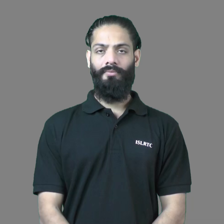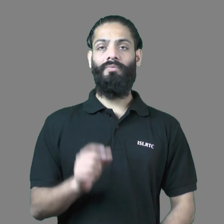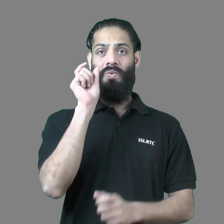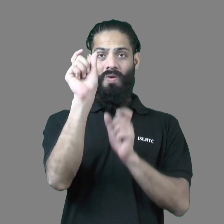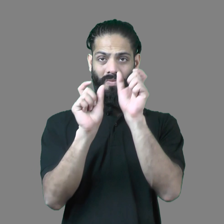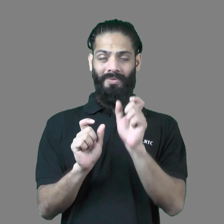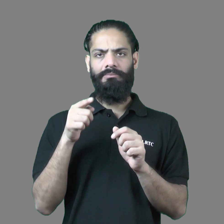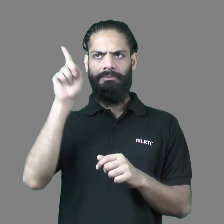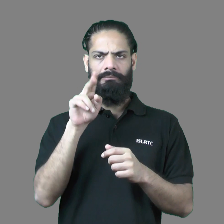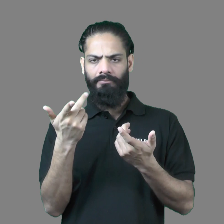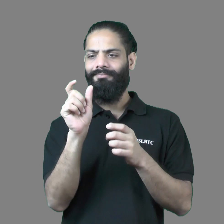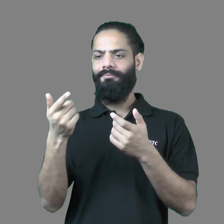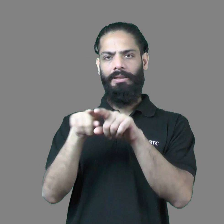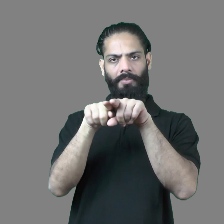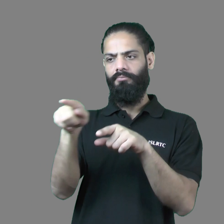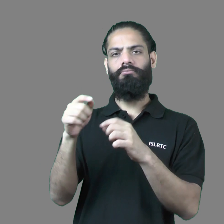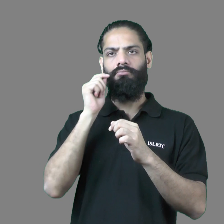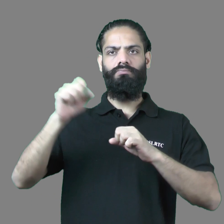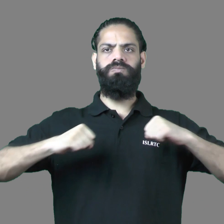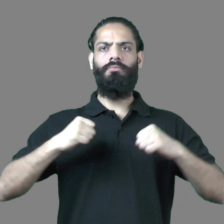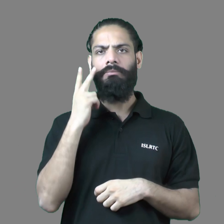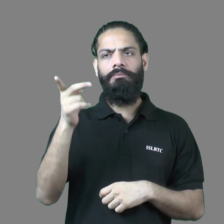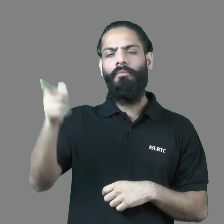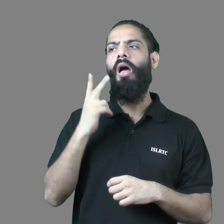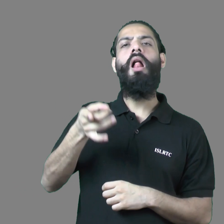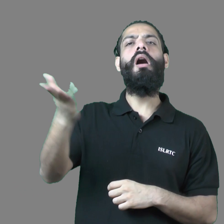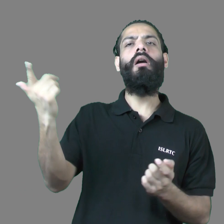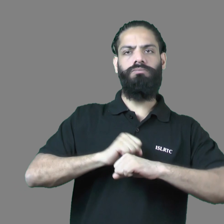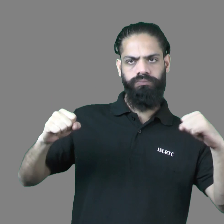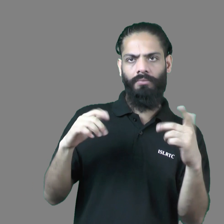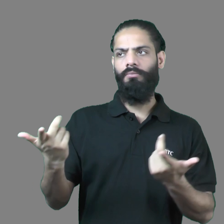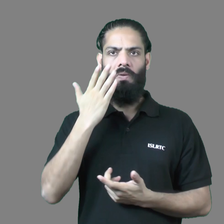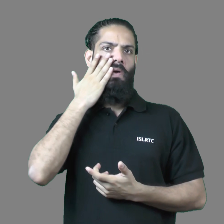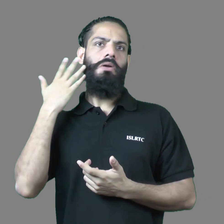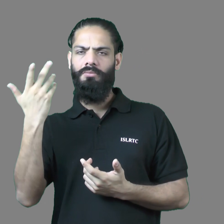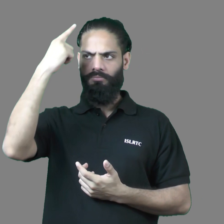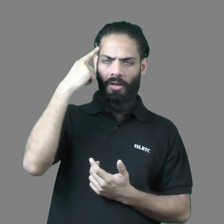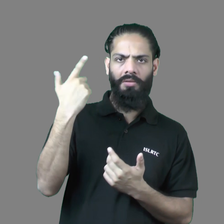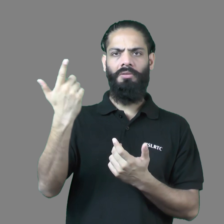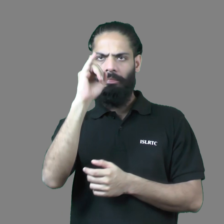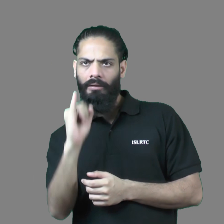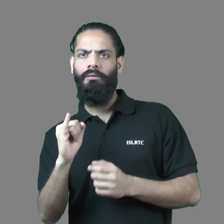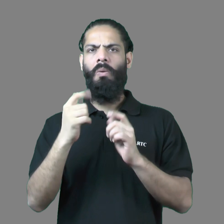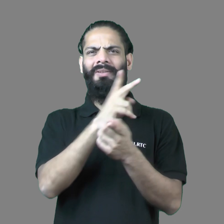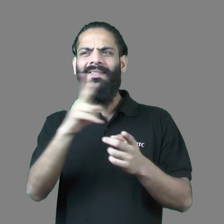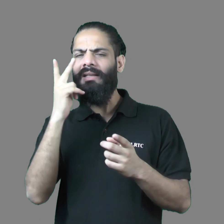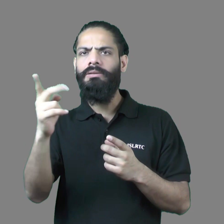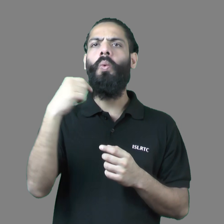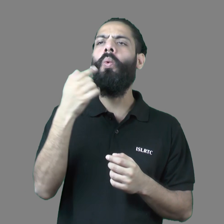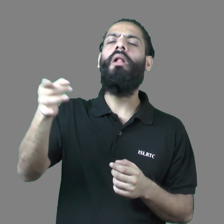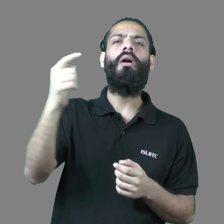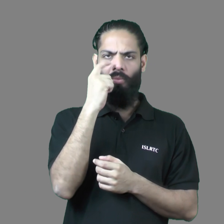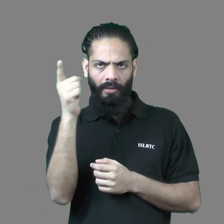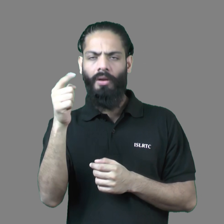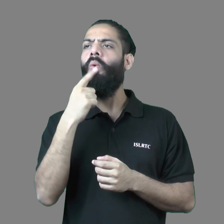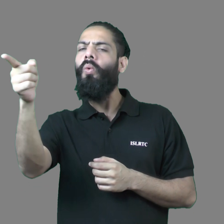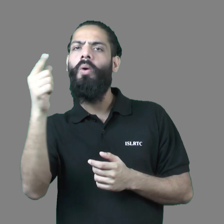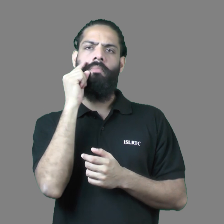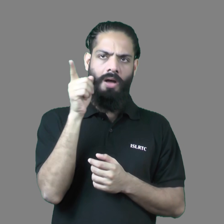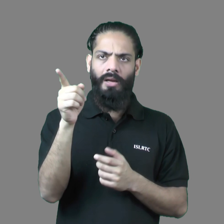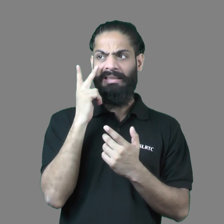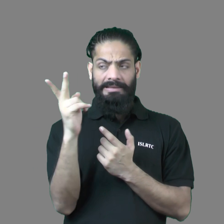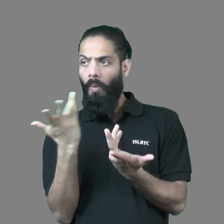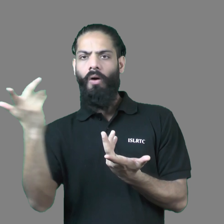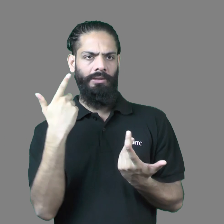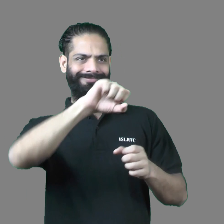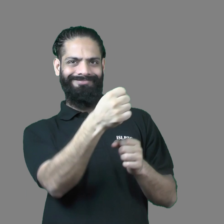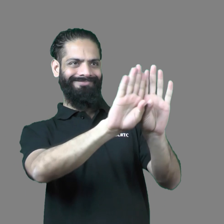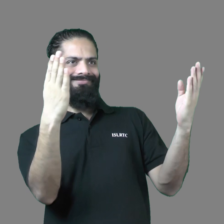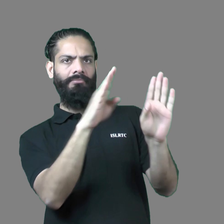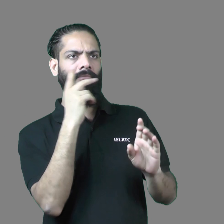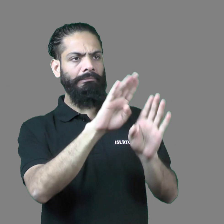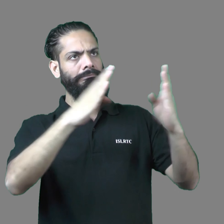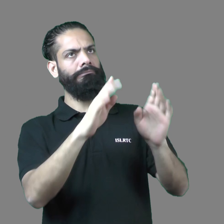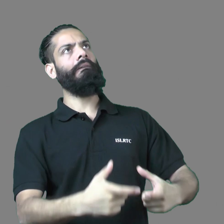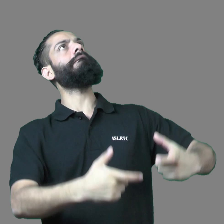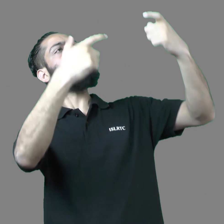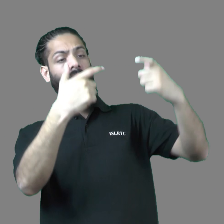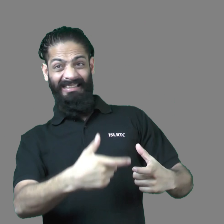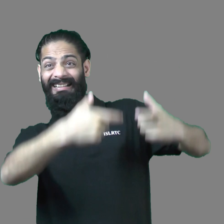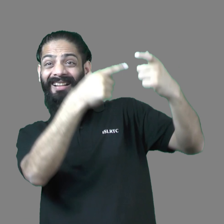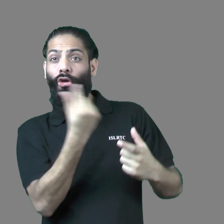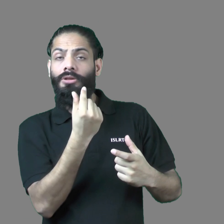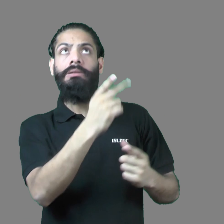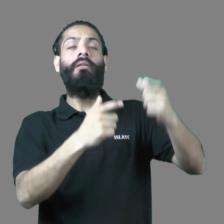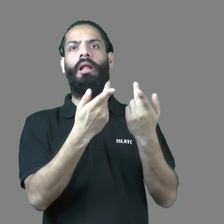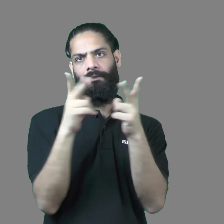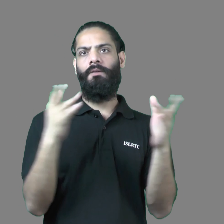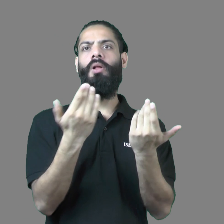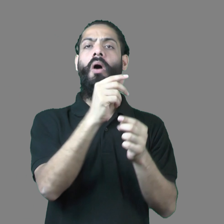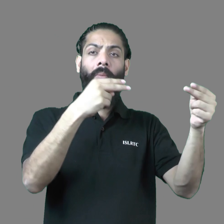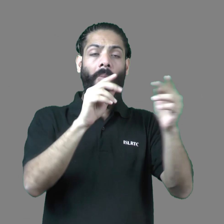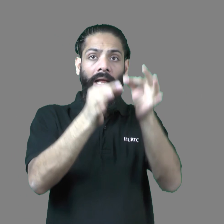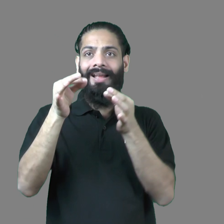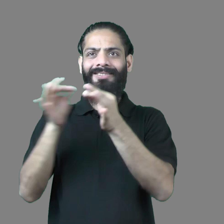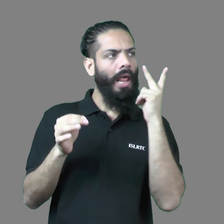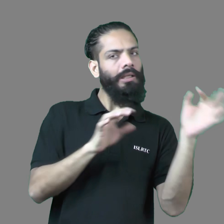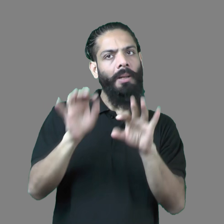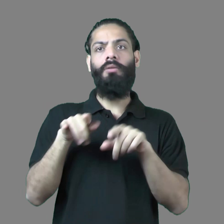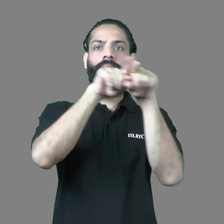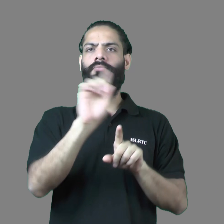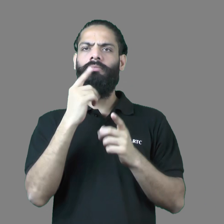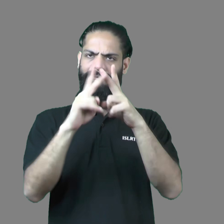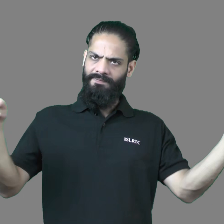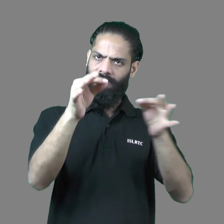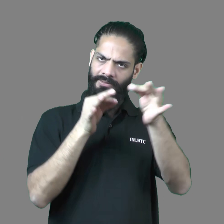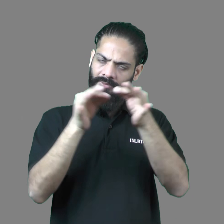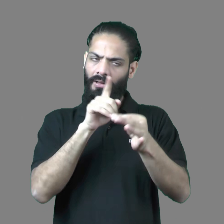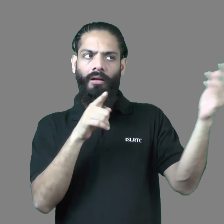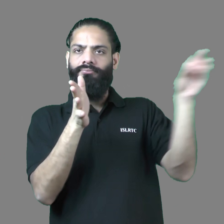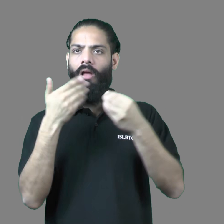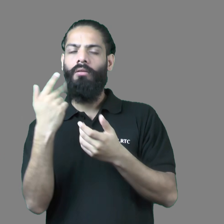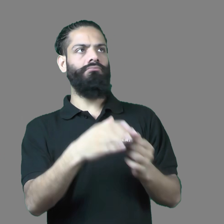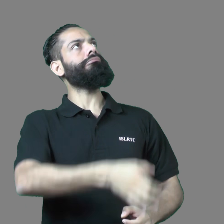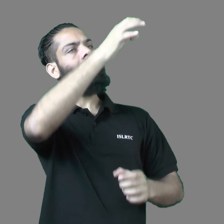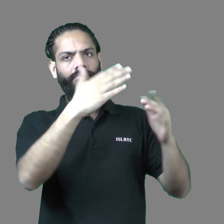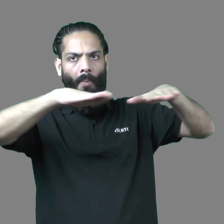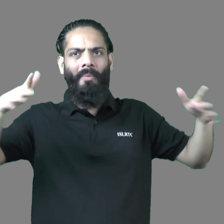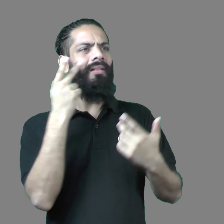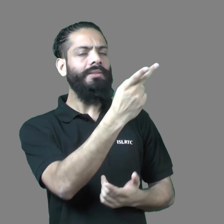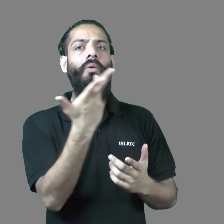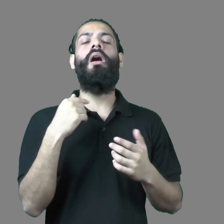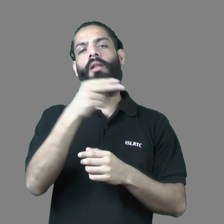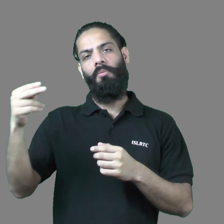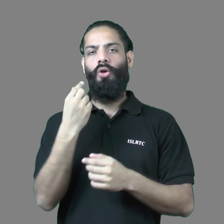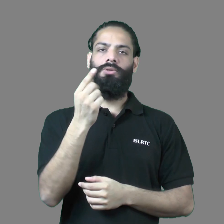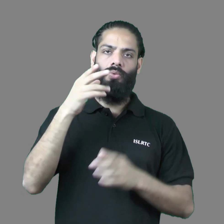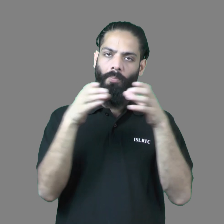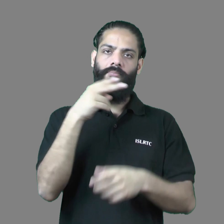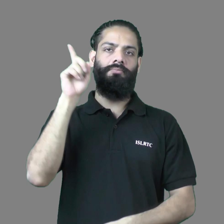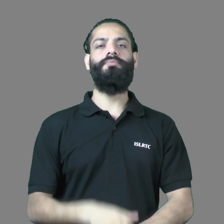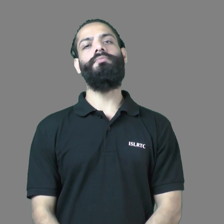Adjectives